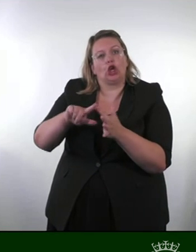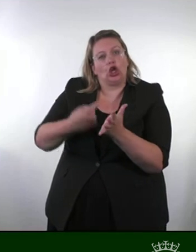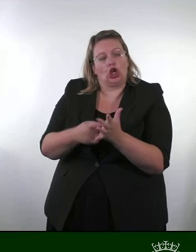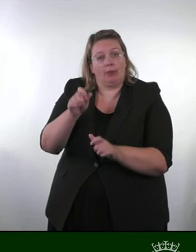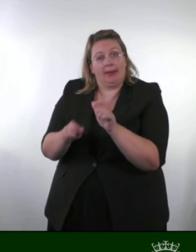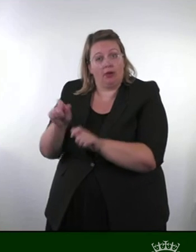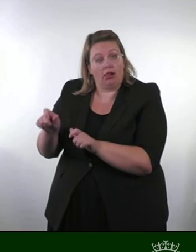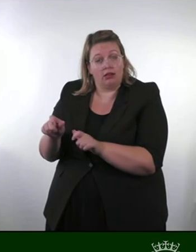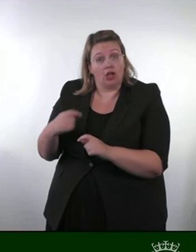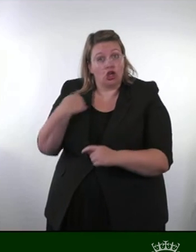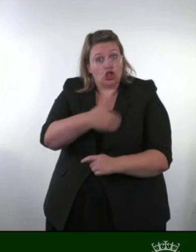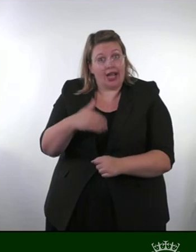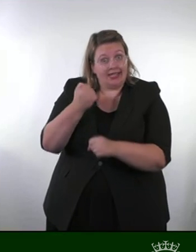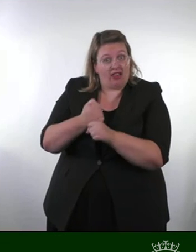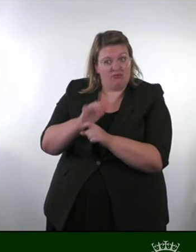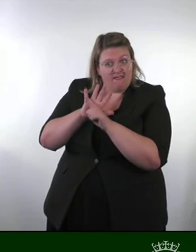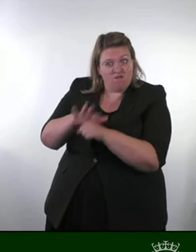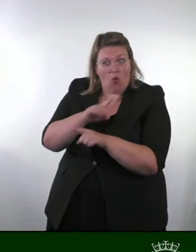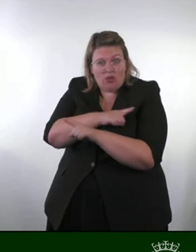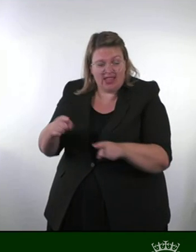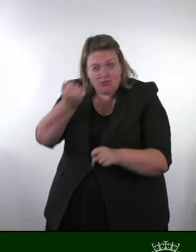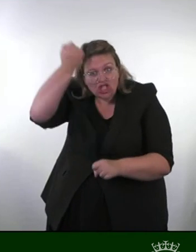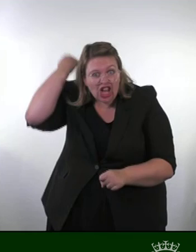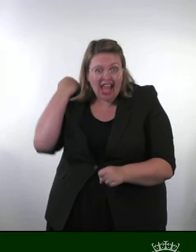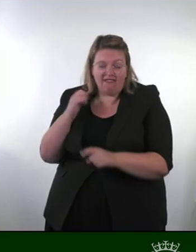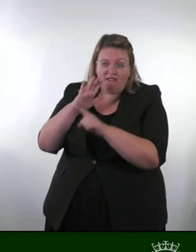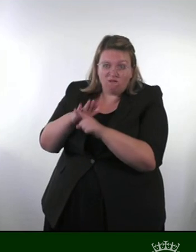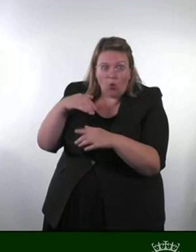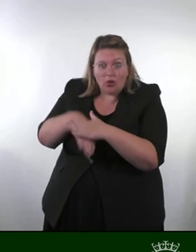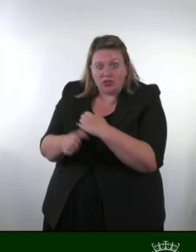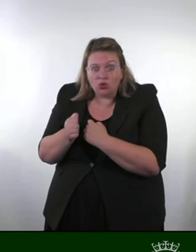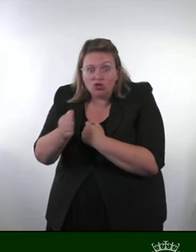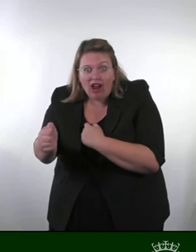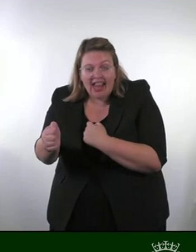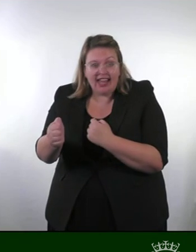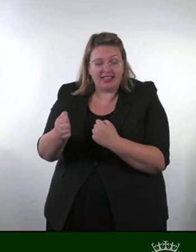It is easy to criticise the next world superpower, but harder to take action.